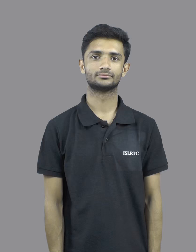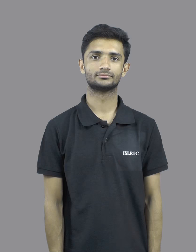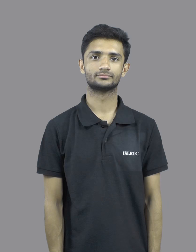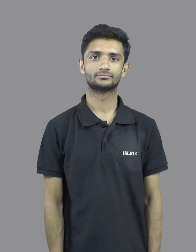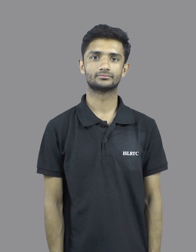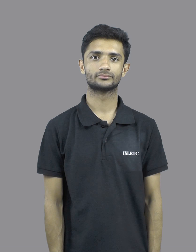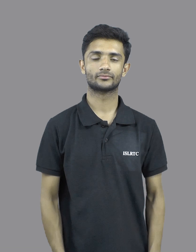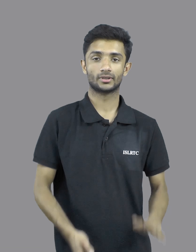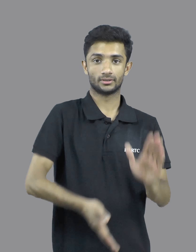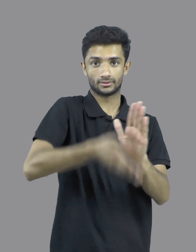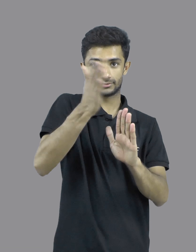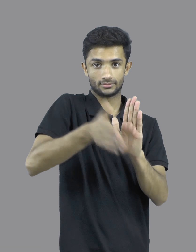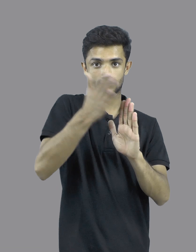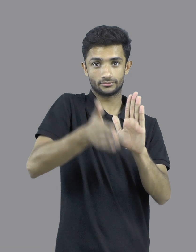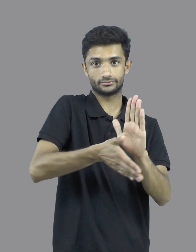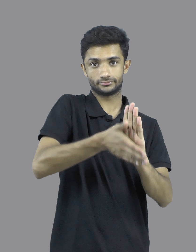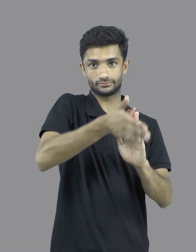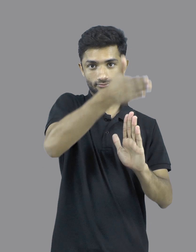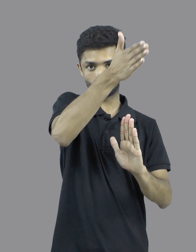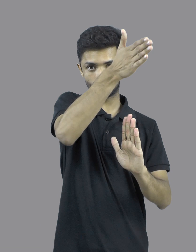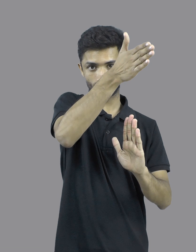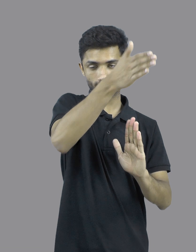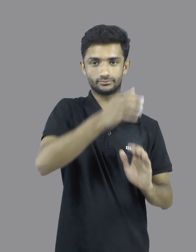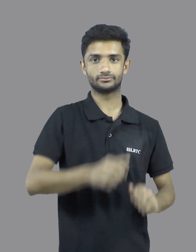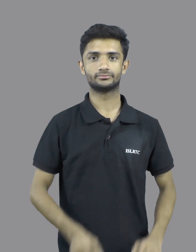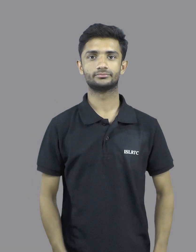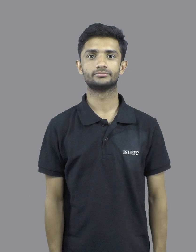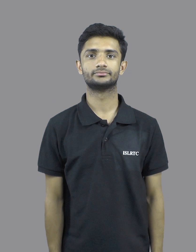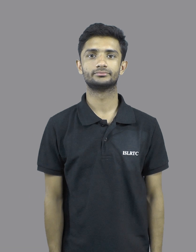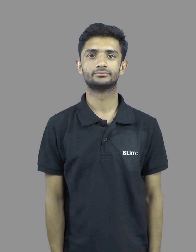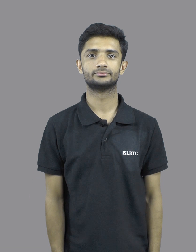Wall